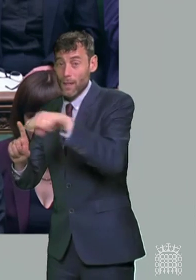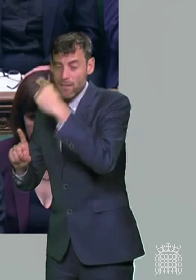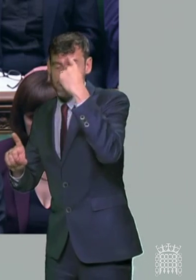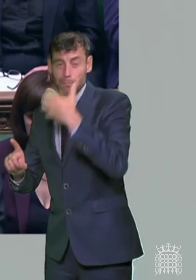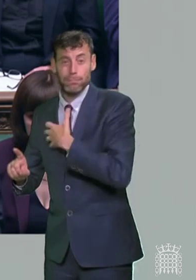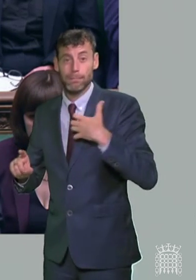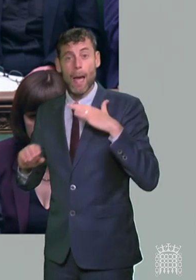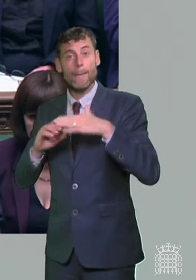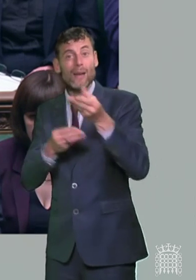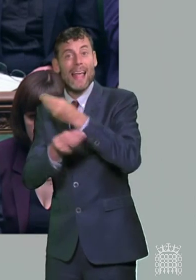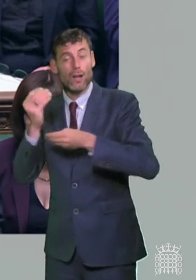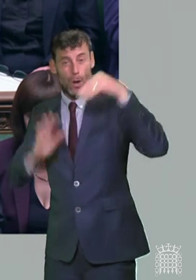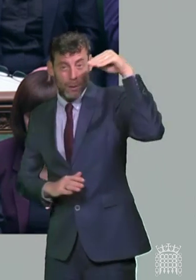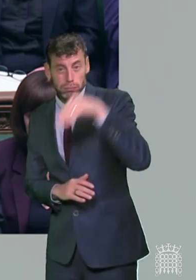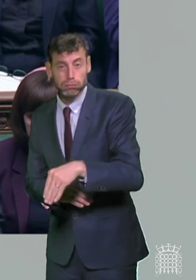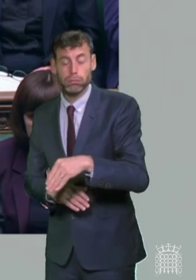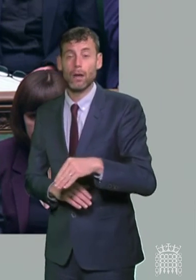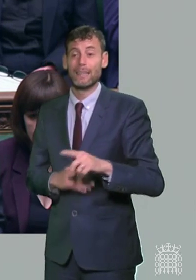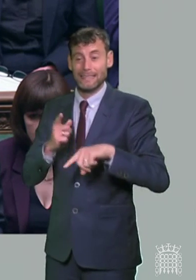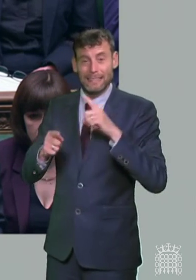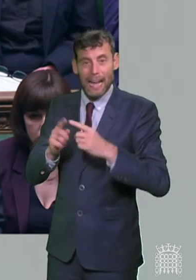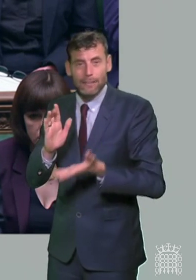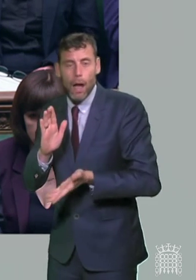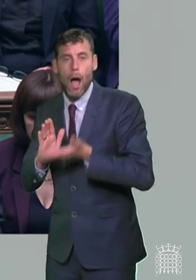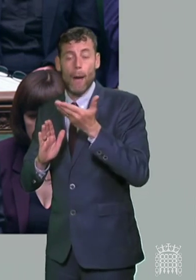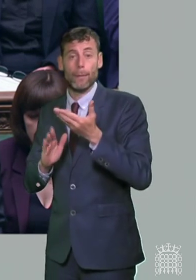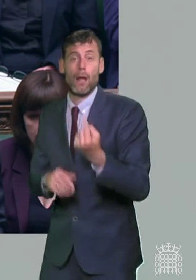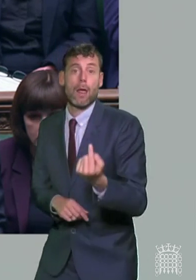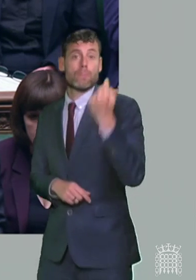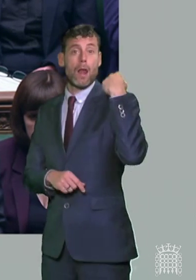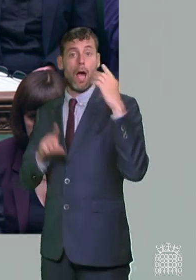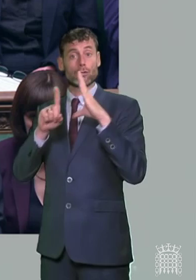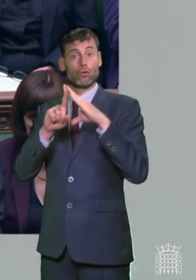The last Tory he sent up to Wakefield was convicted of a sexual assault.